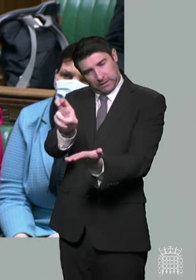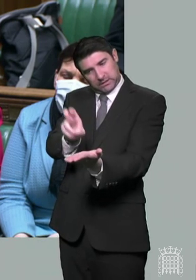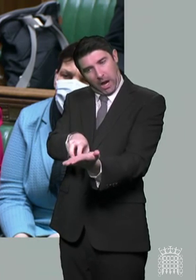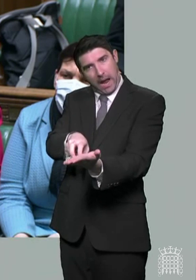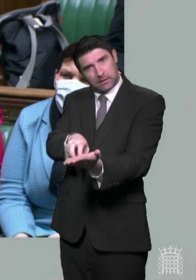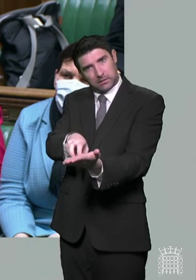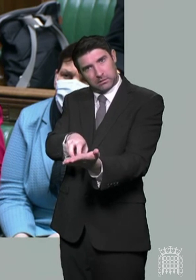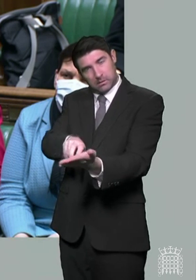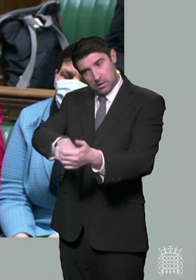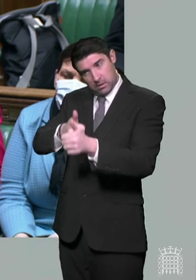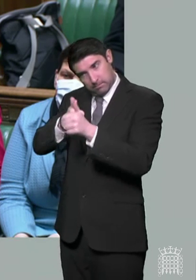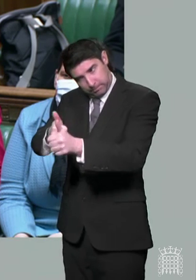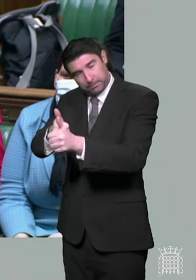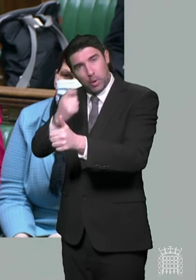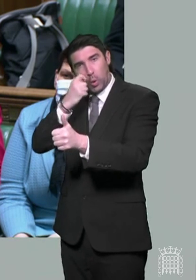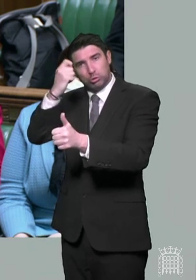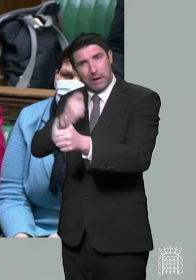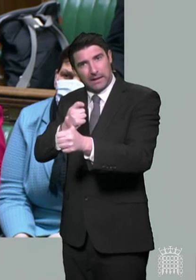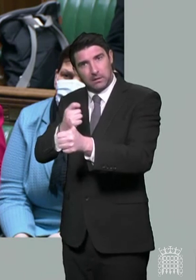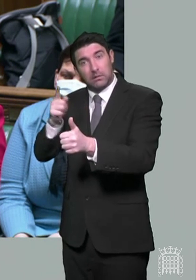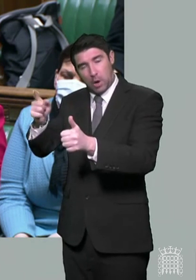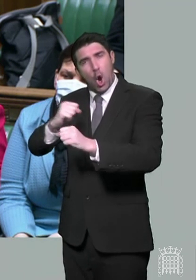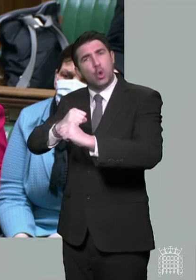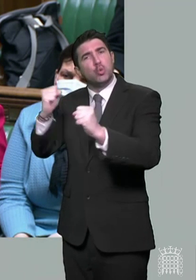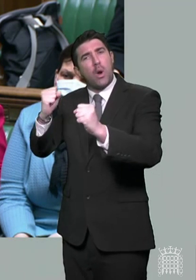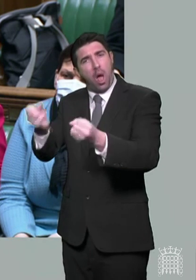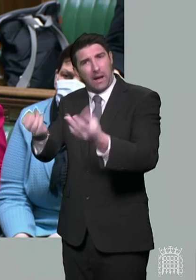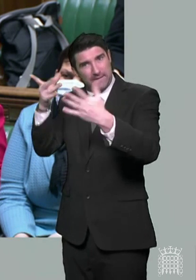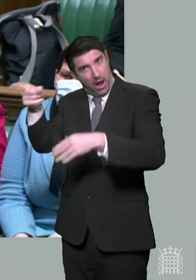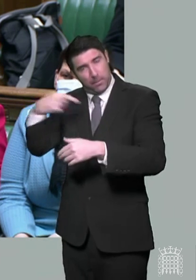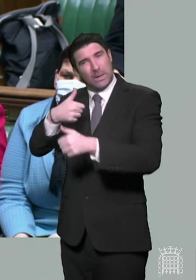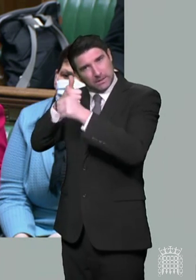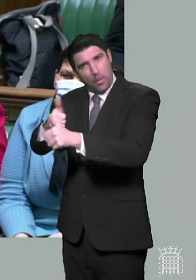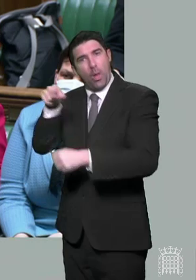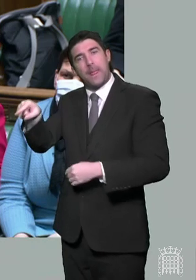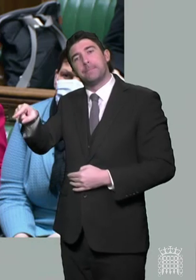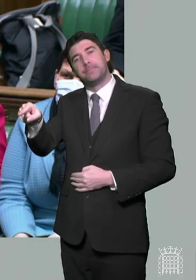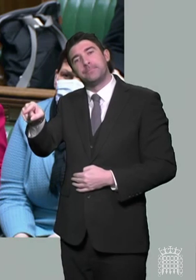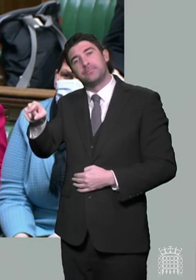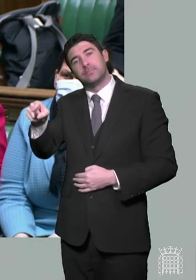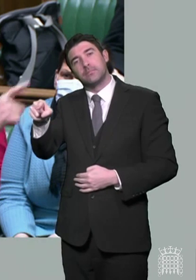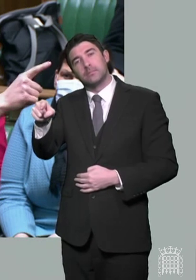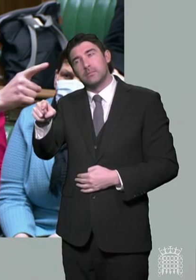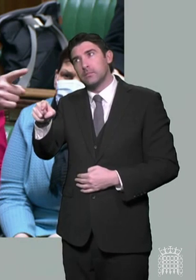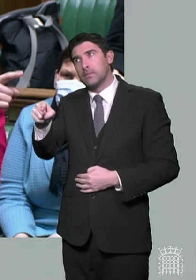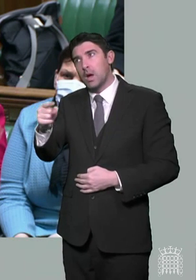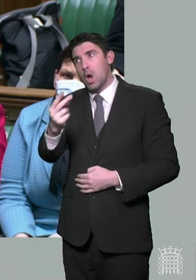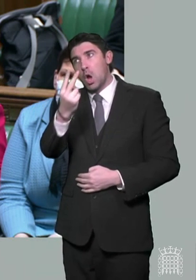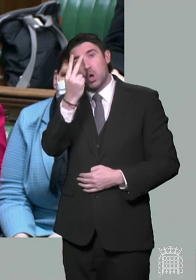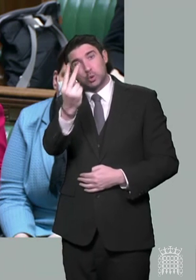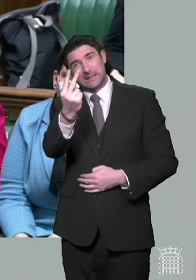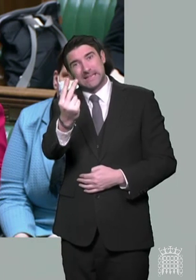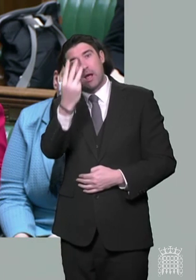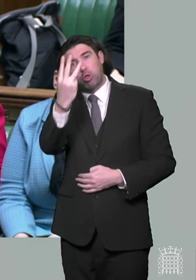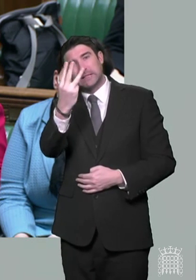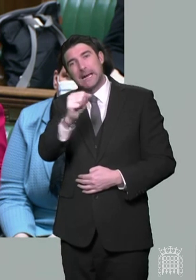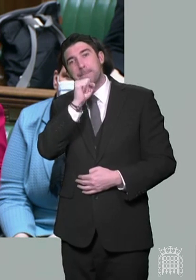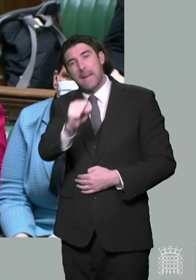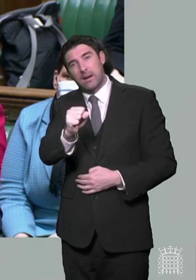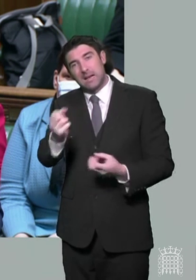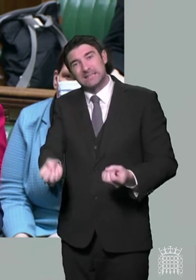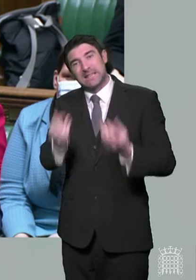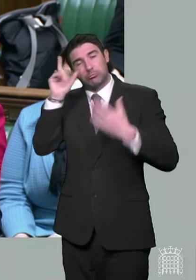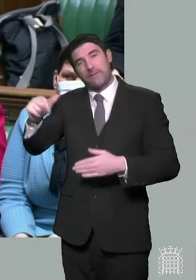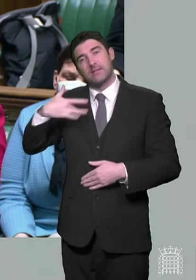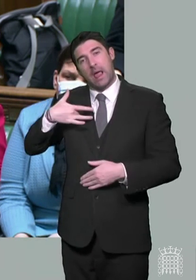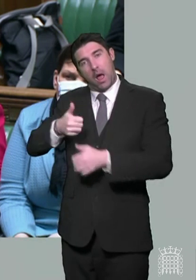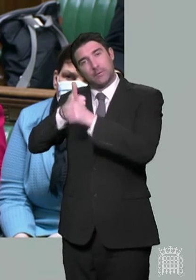Twenty-three men who once sat on these Benches gave their lives for plucky little Belgium, and they have shields on the wall down at that end of the Chamber.